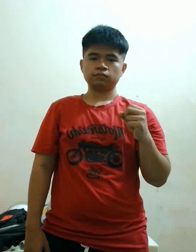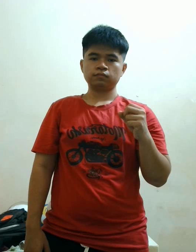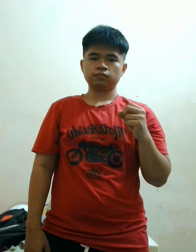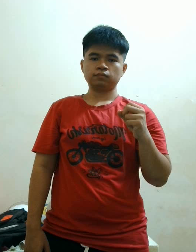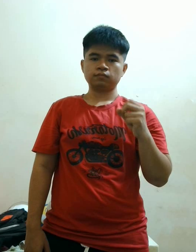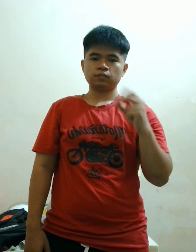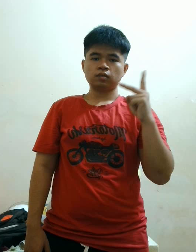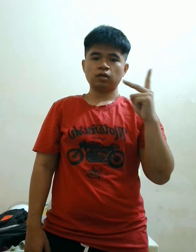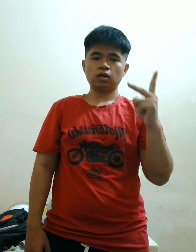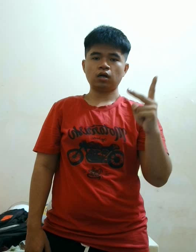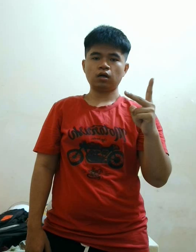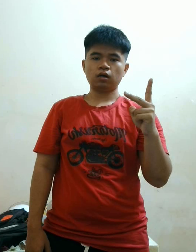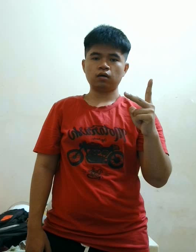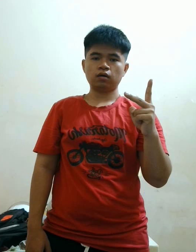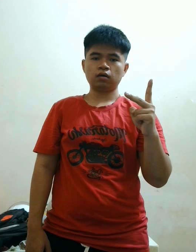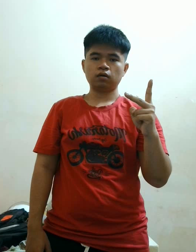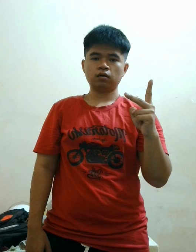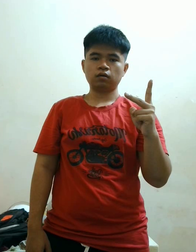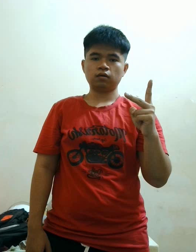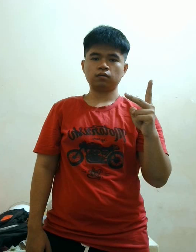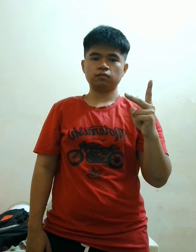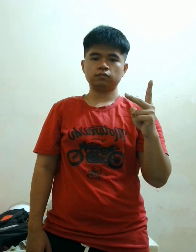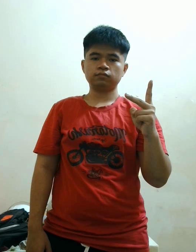h